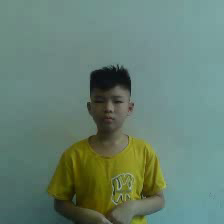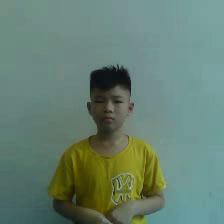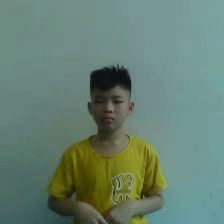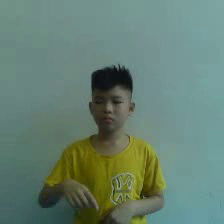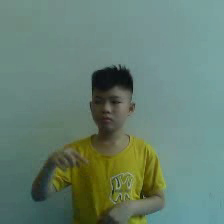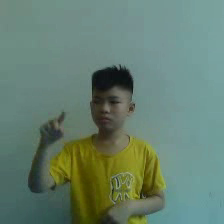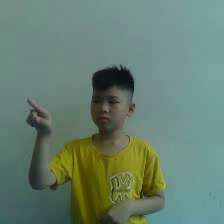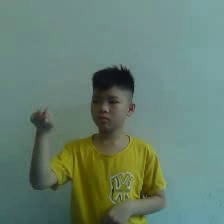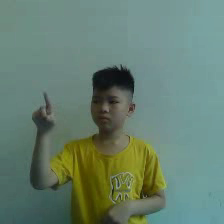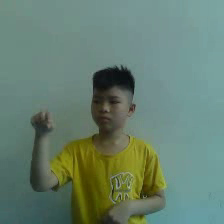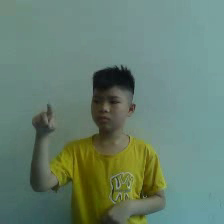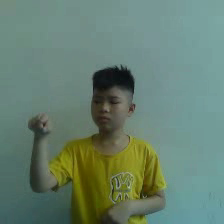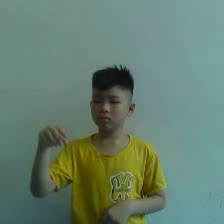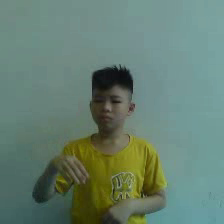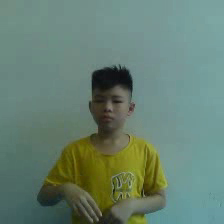Họ